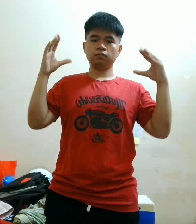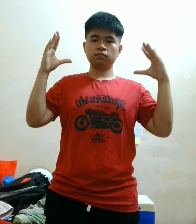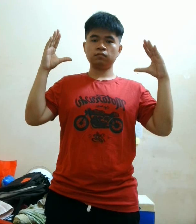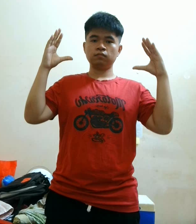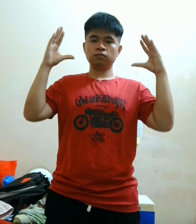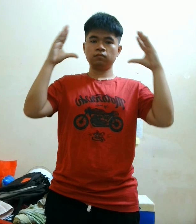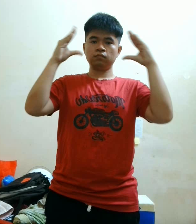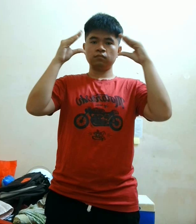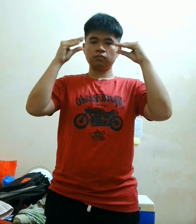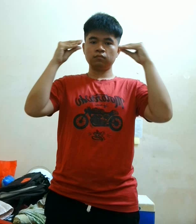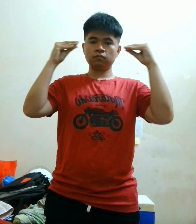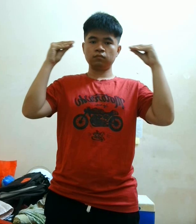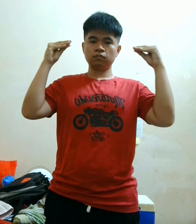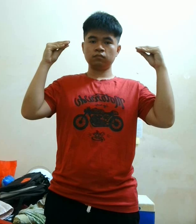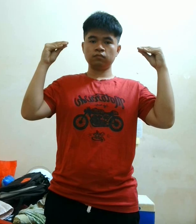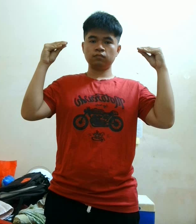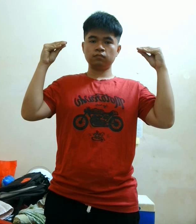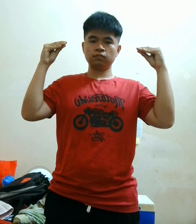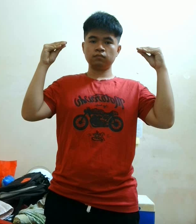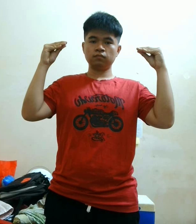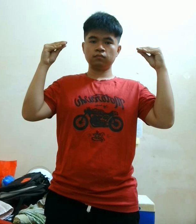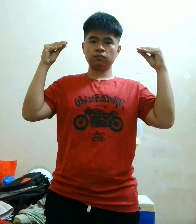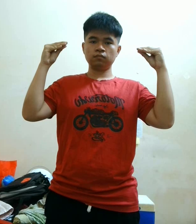buoi toi